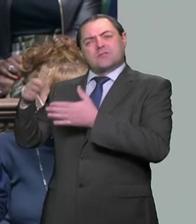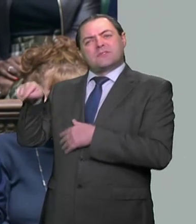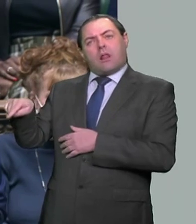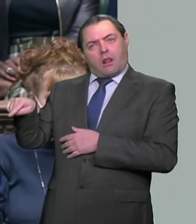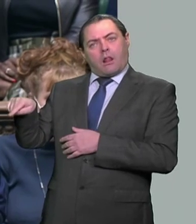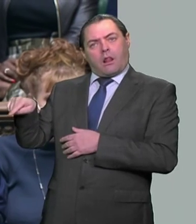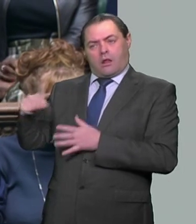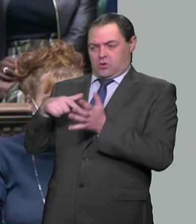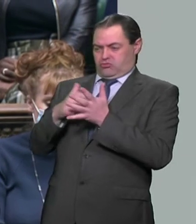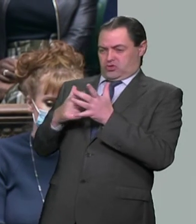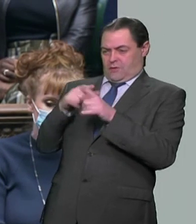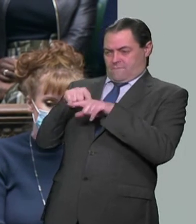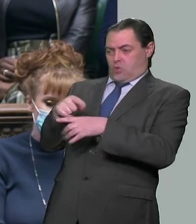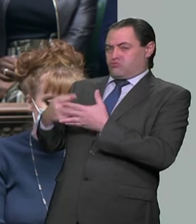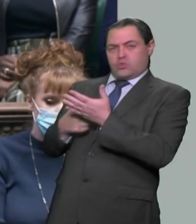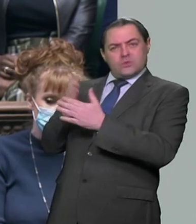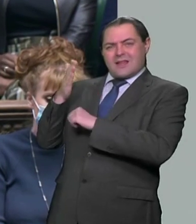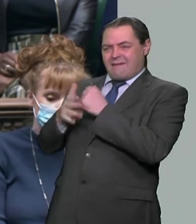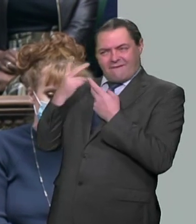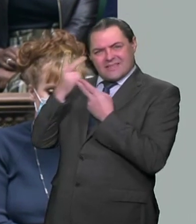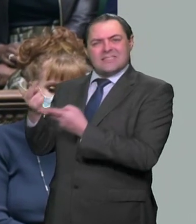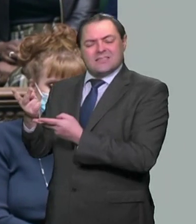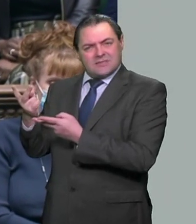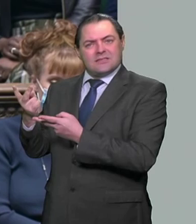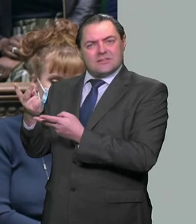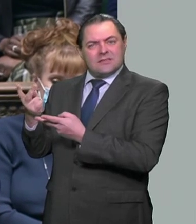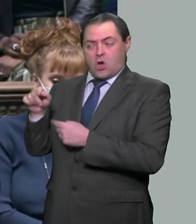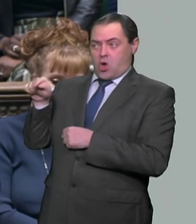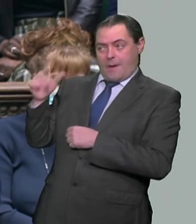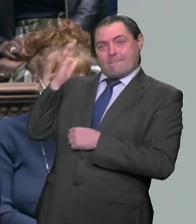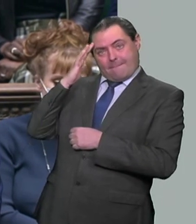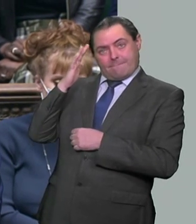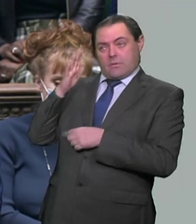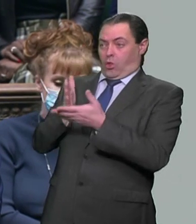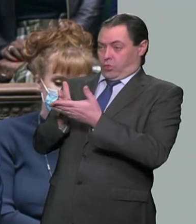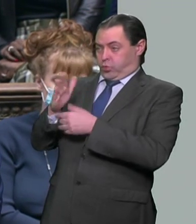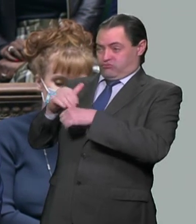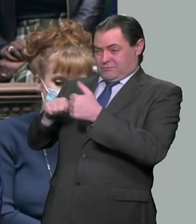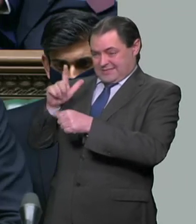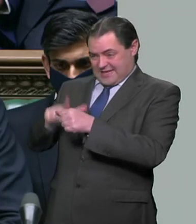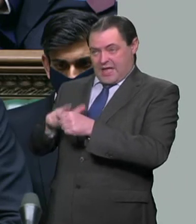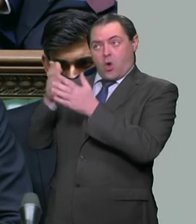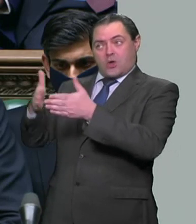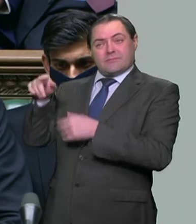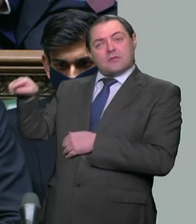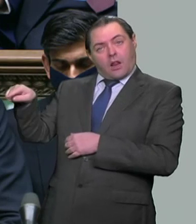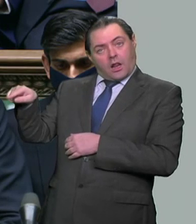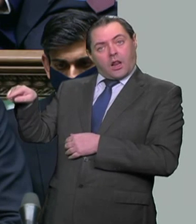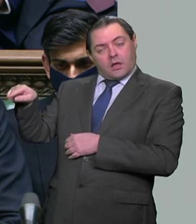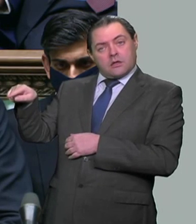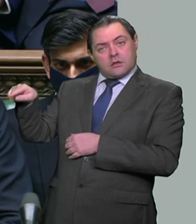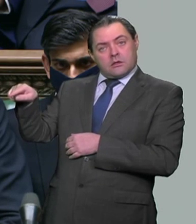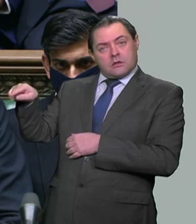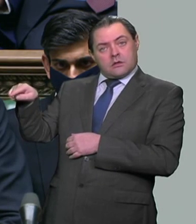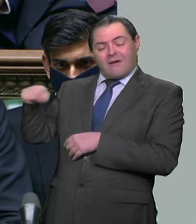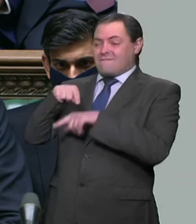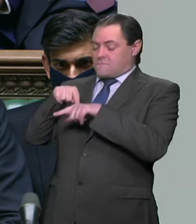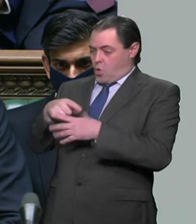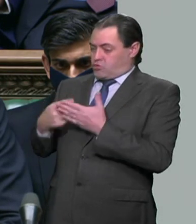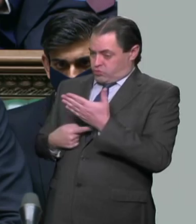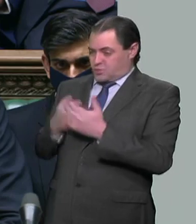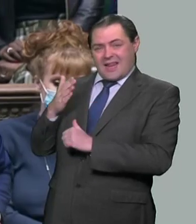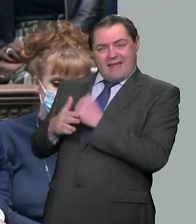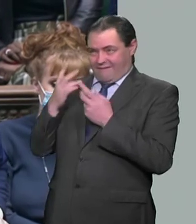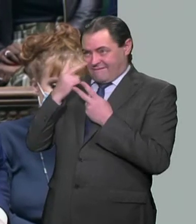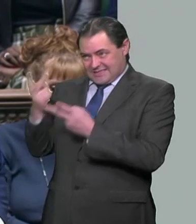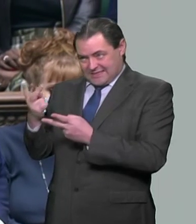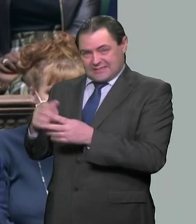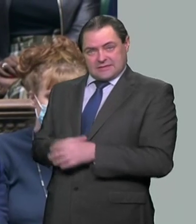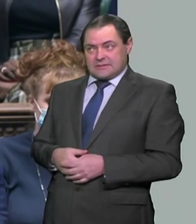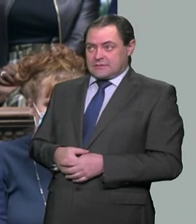Trisha followed the rules and did not visit. Trisha’s mum spent Christmas day in hospital; Trisha followed the rules and did not visit.